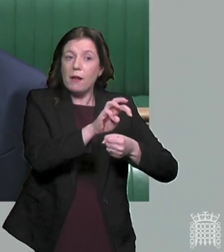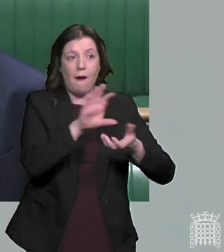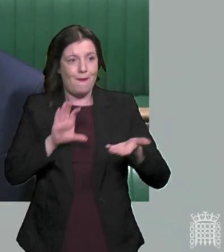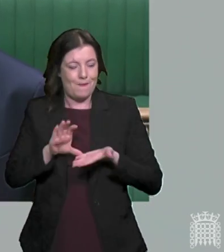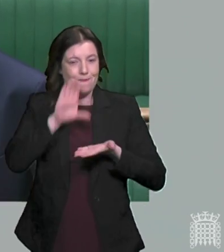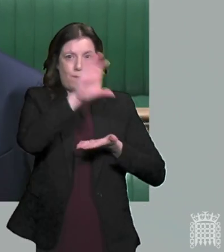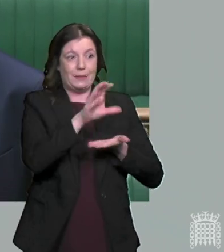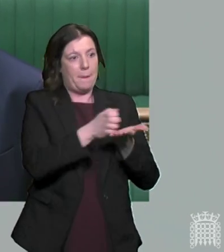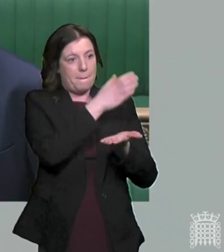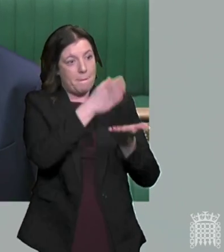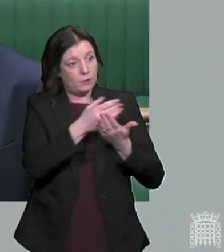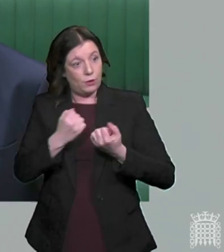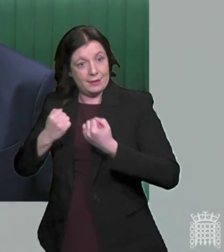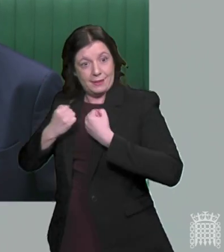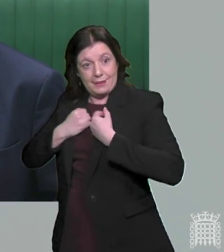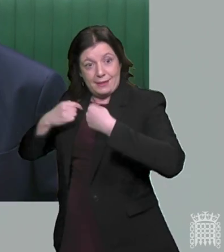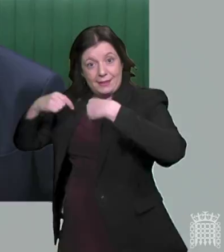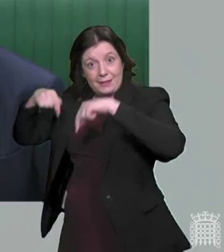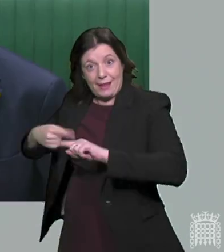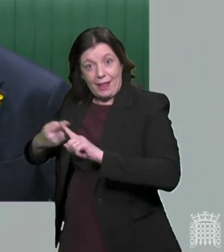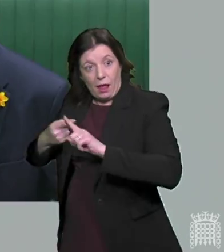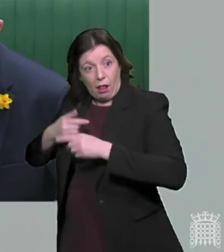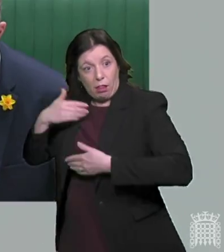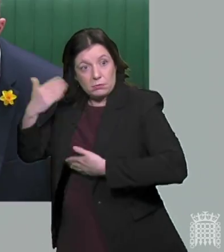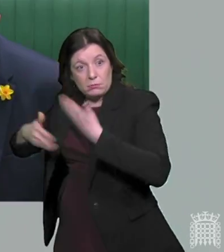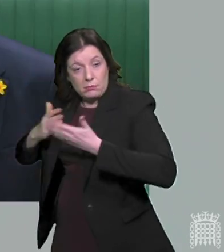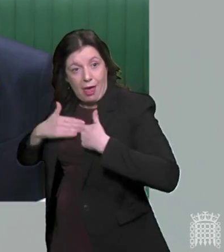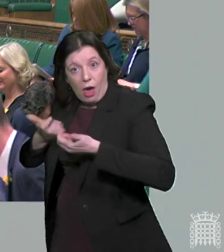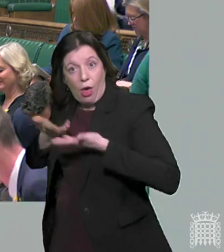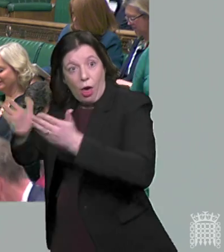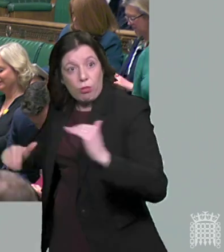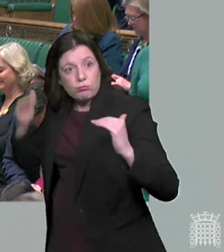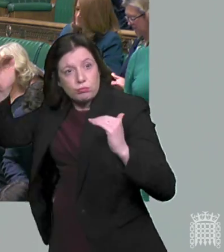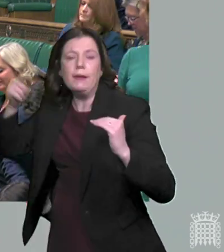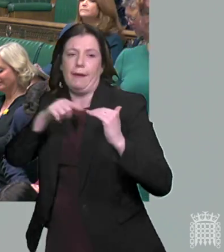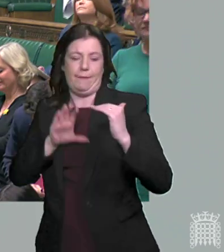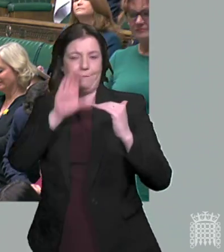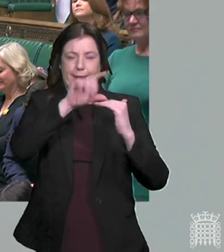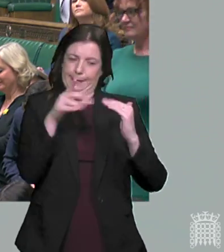to deliver the same high standards of care that have been delivered in England by this Conservative Government.